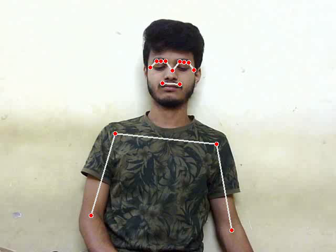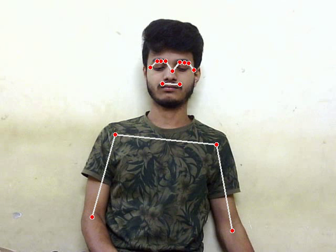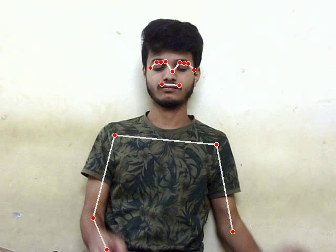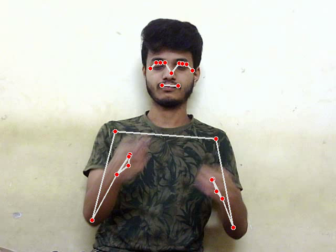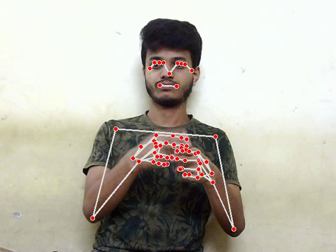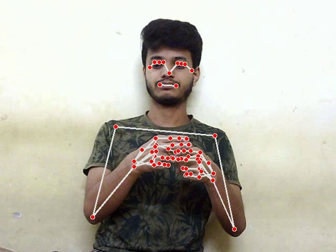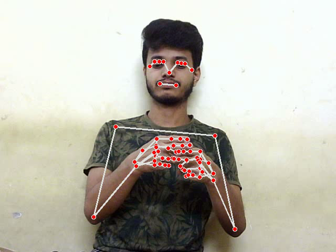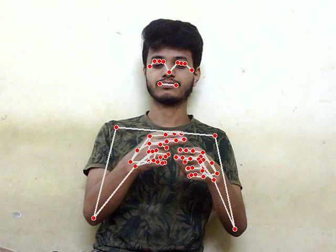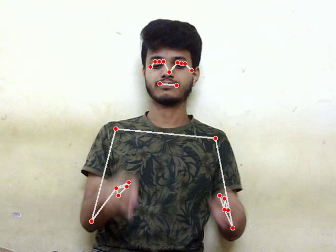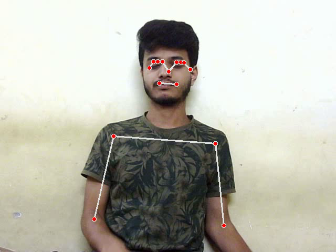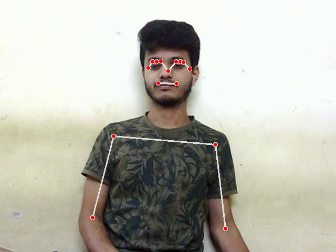name